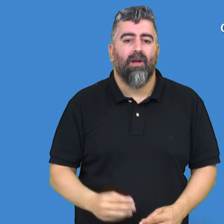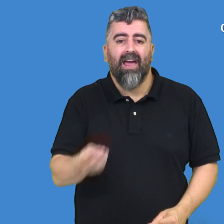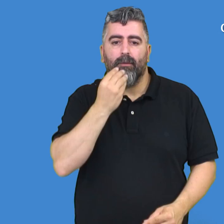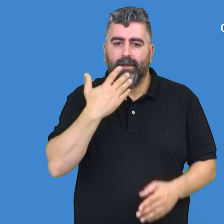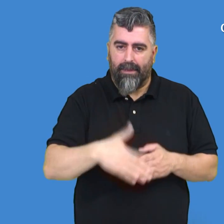comer